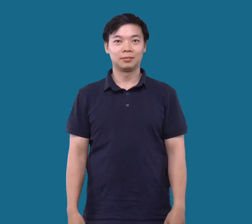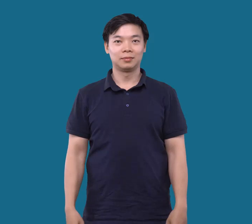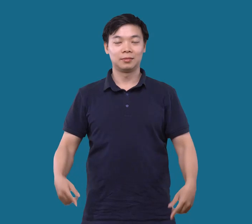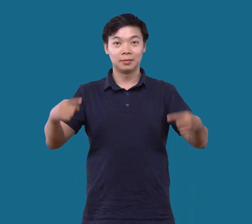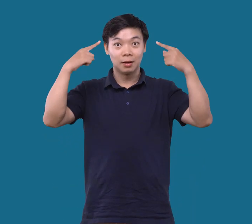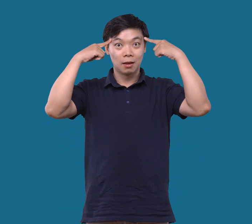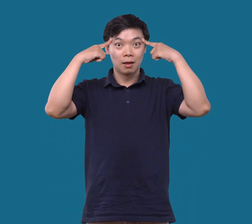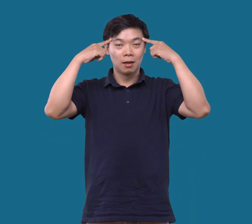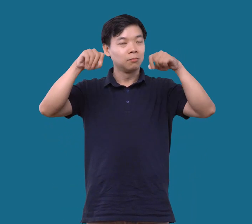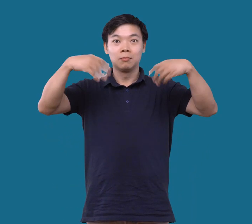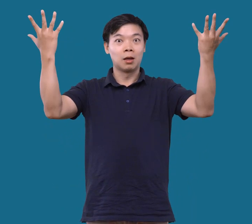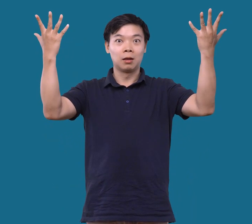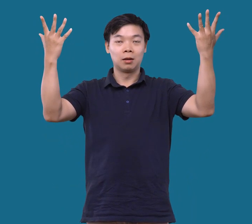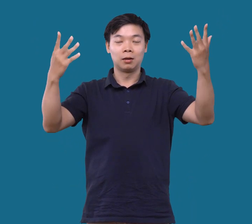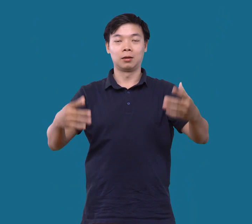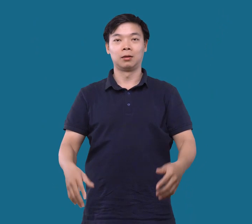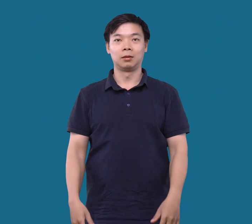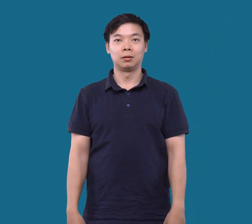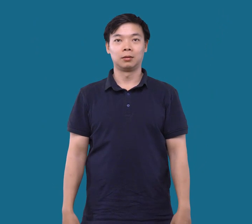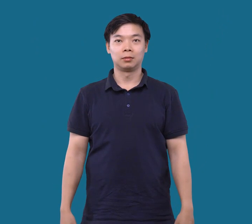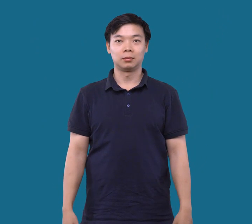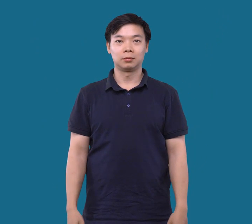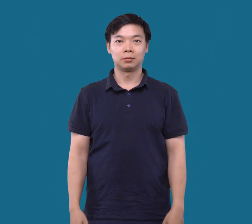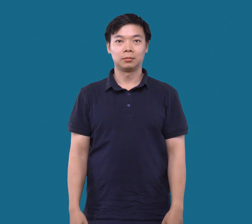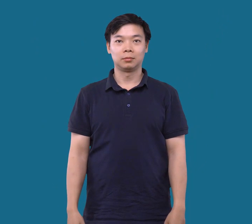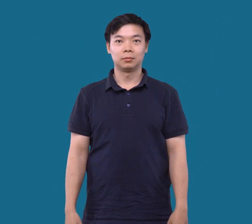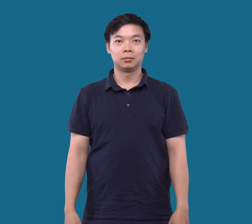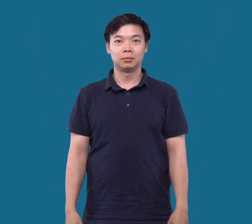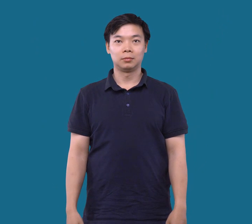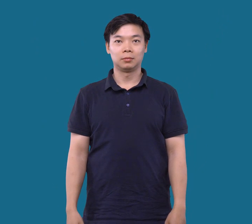mất trí